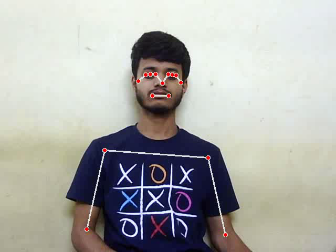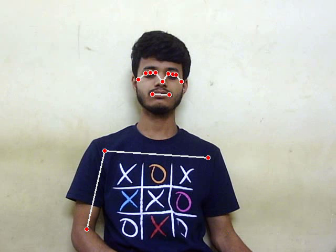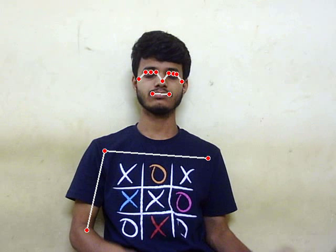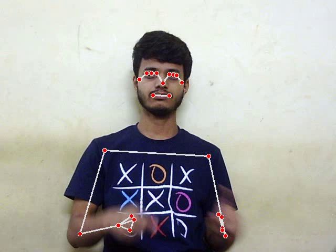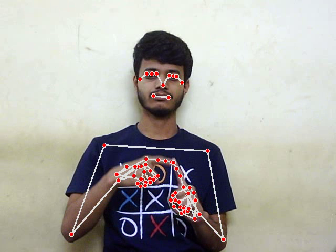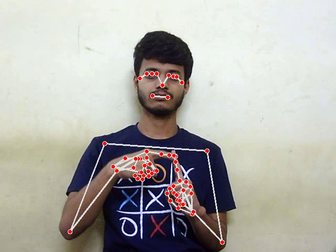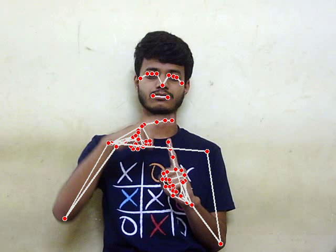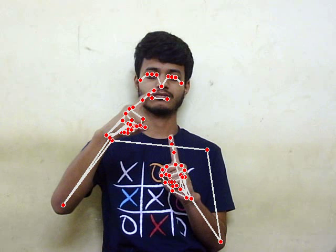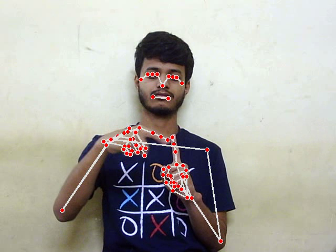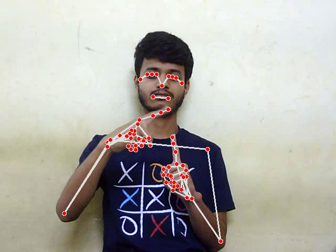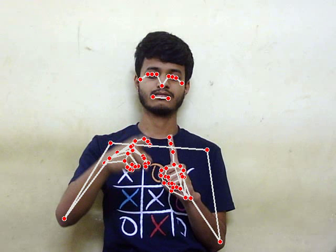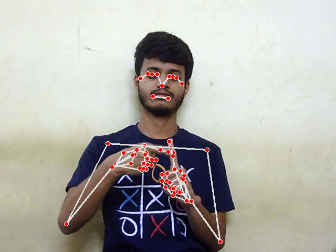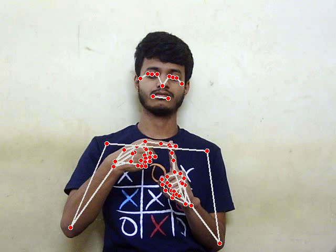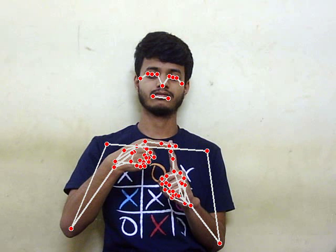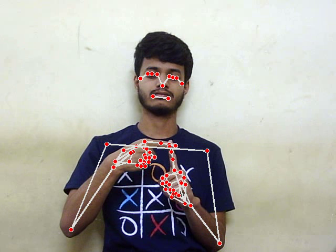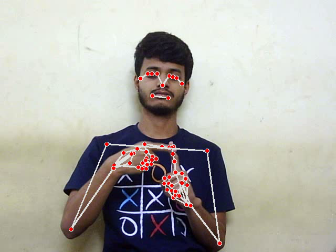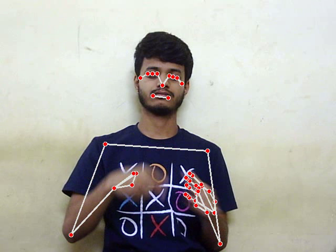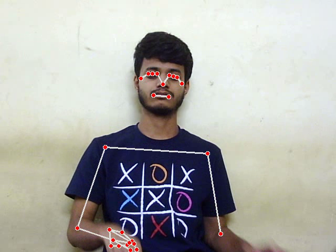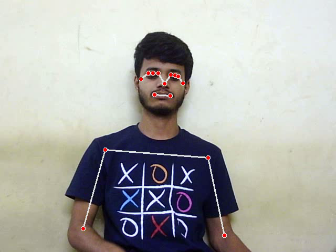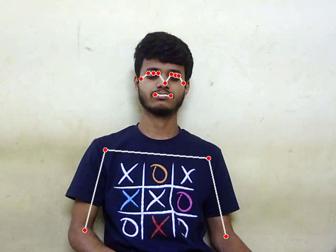when